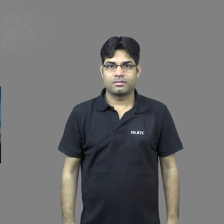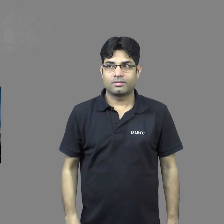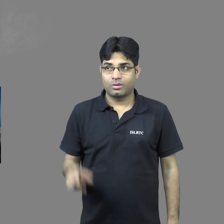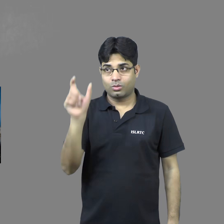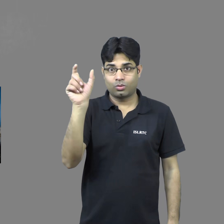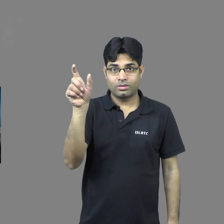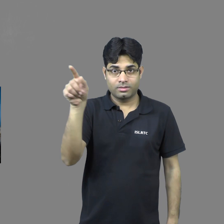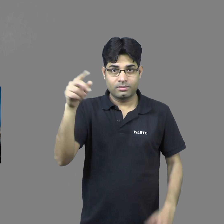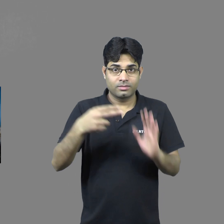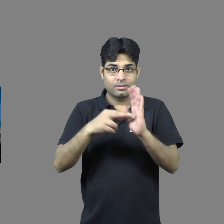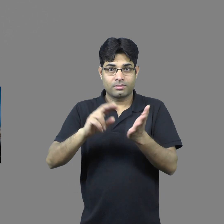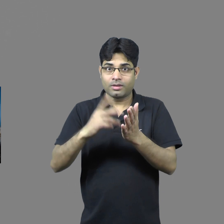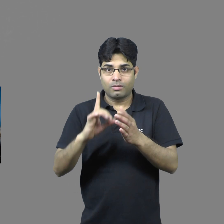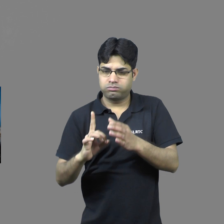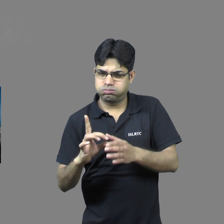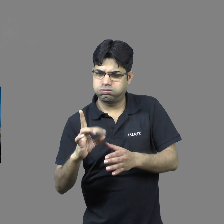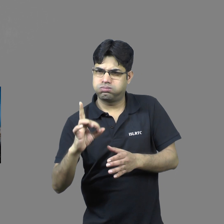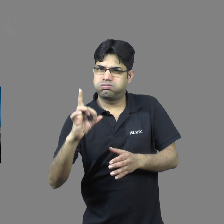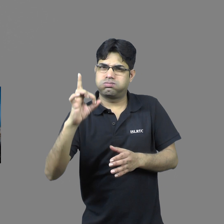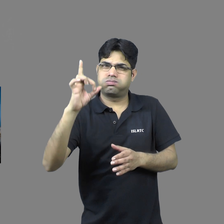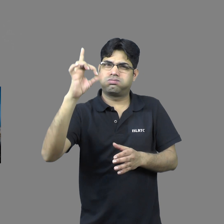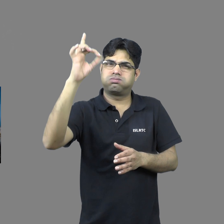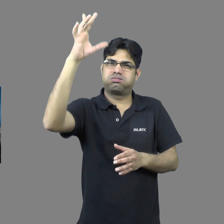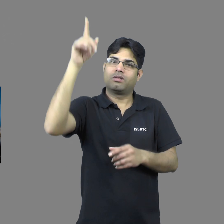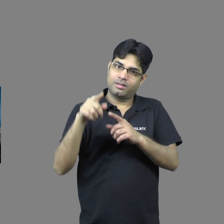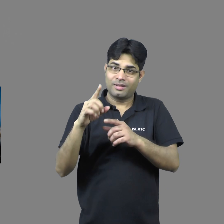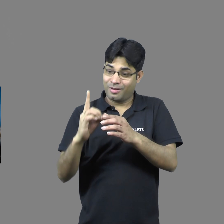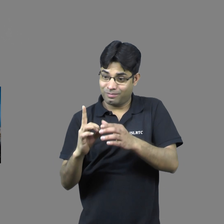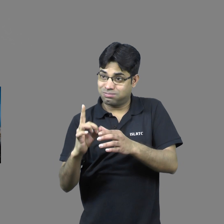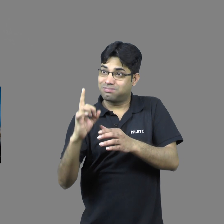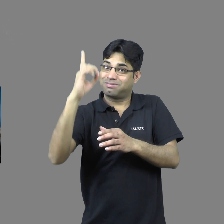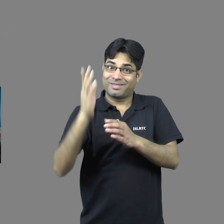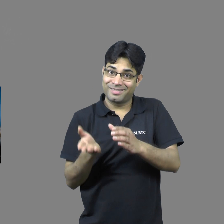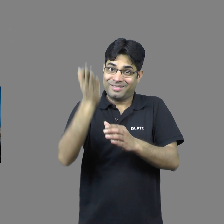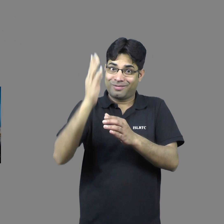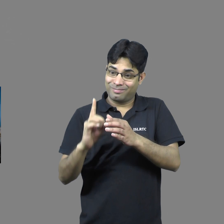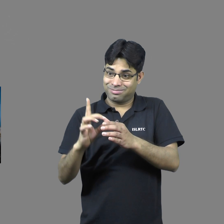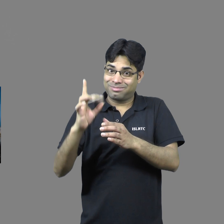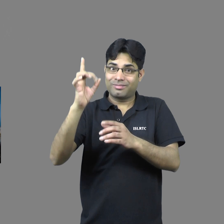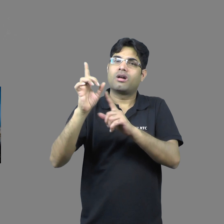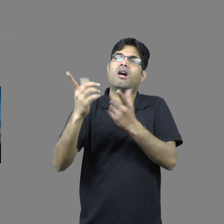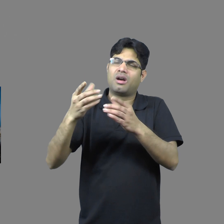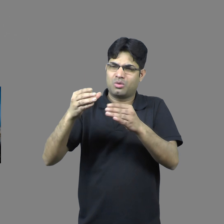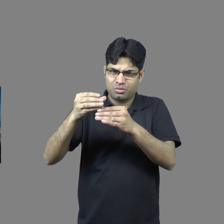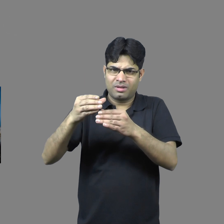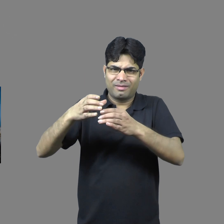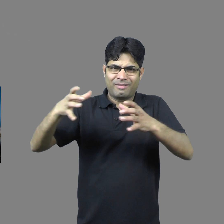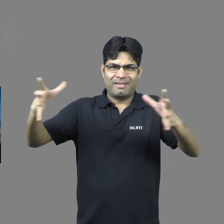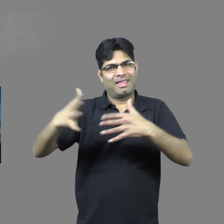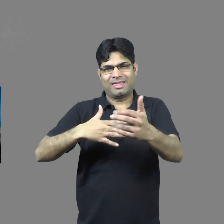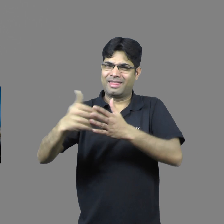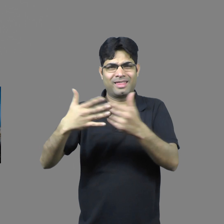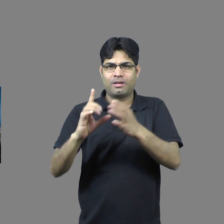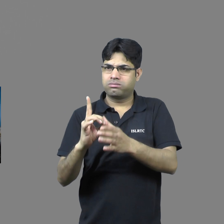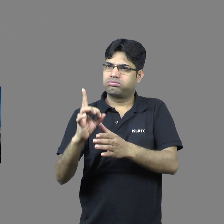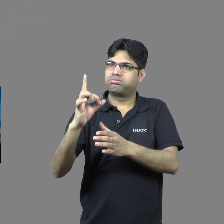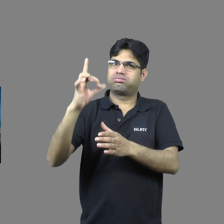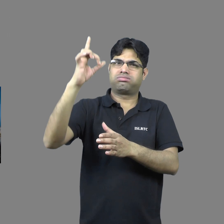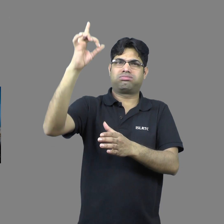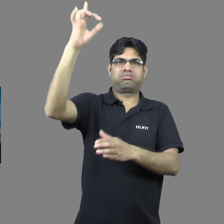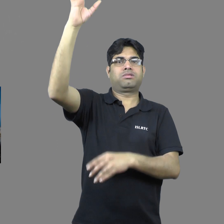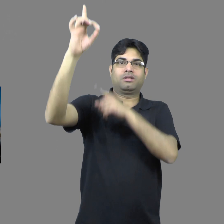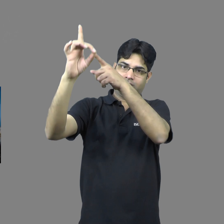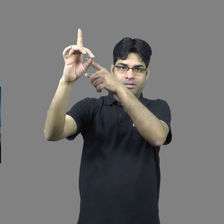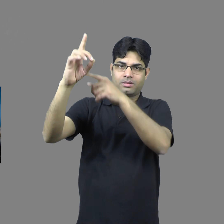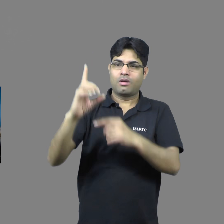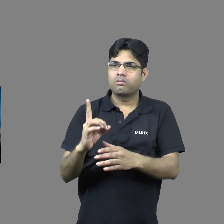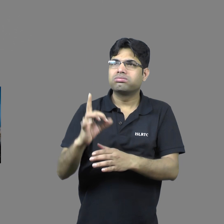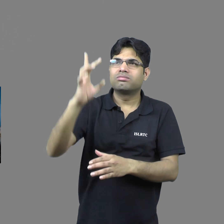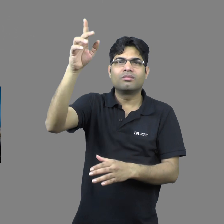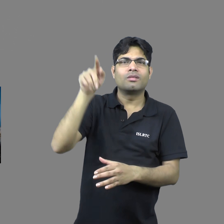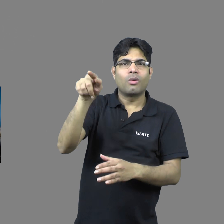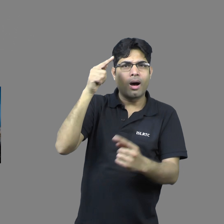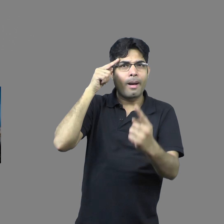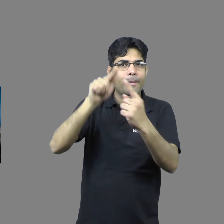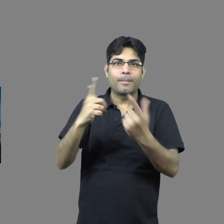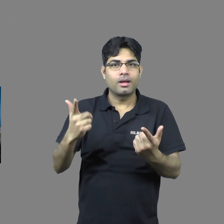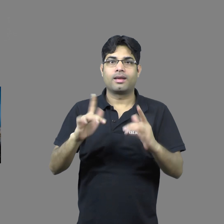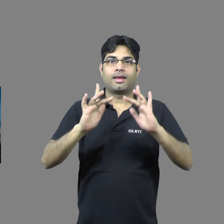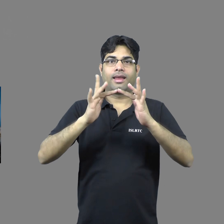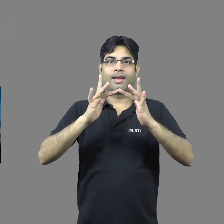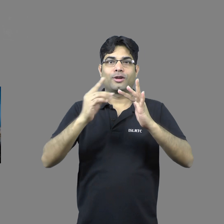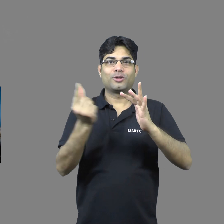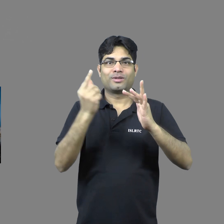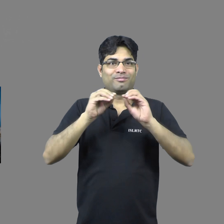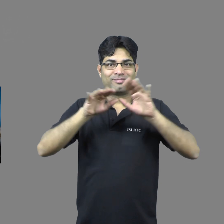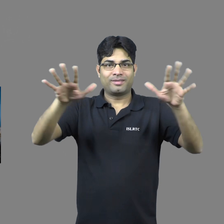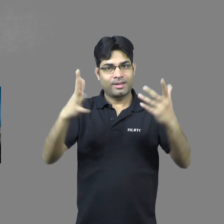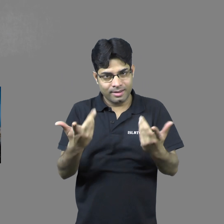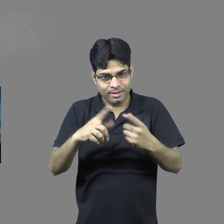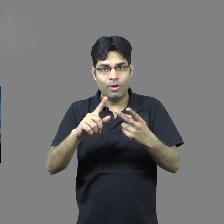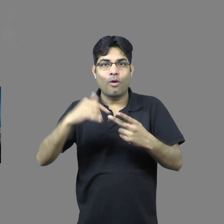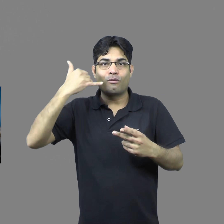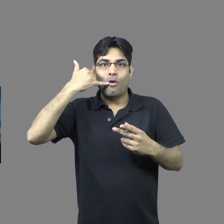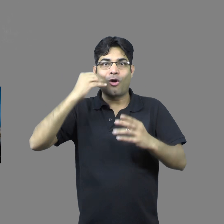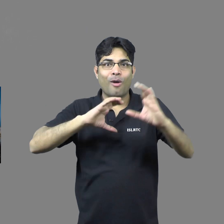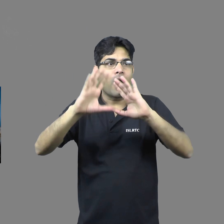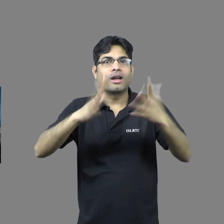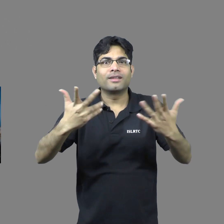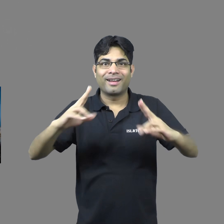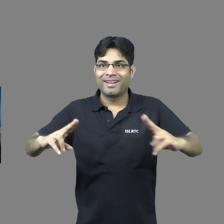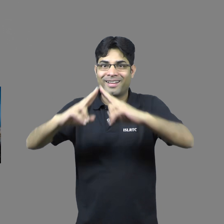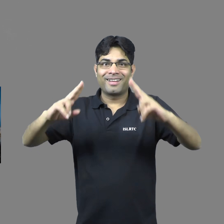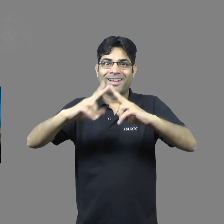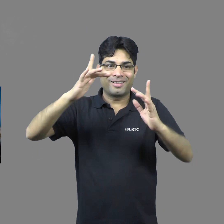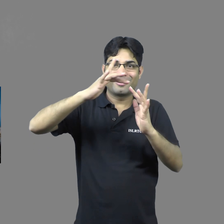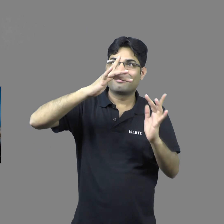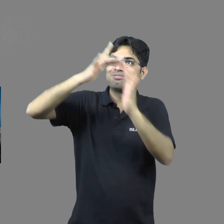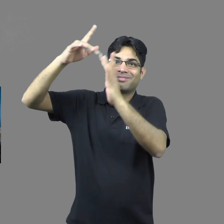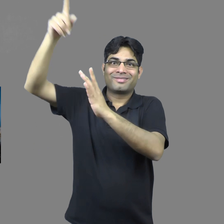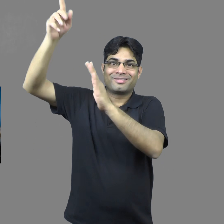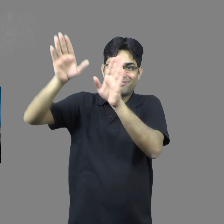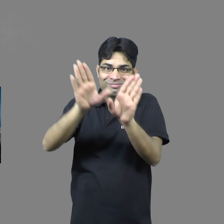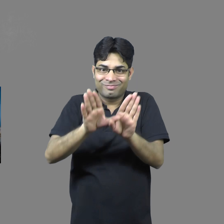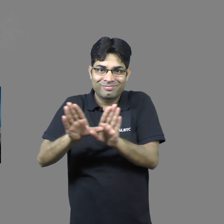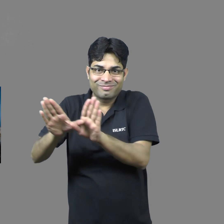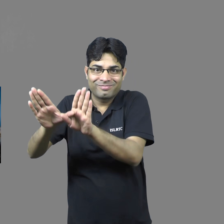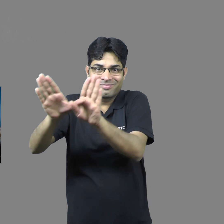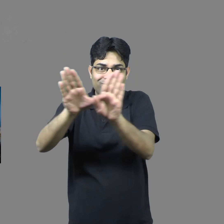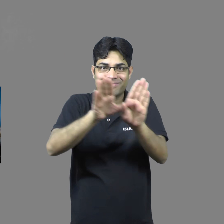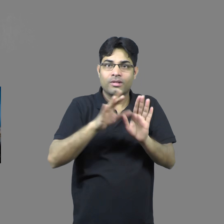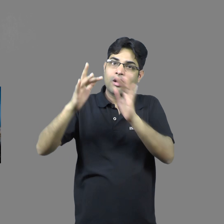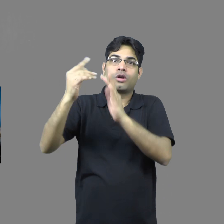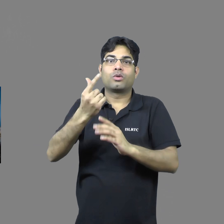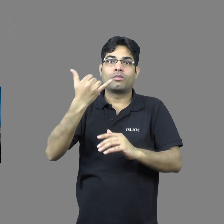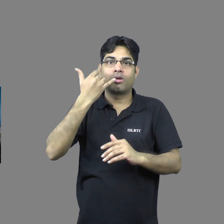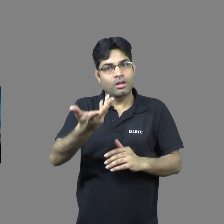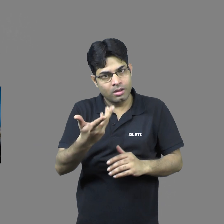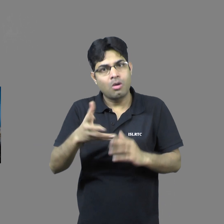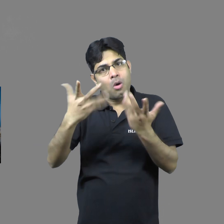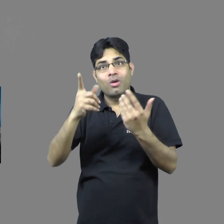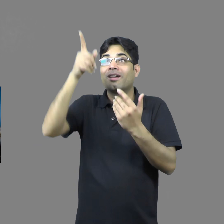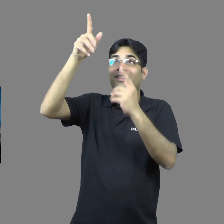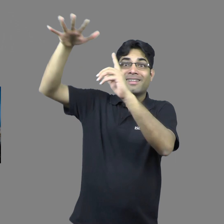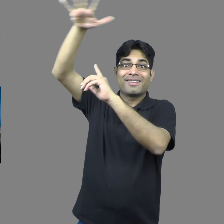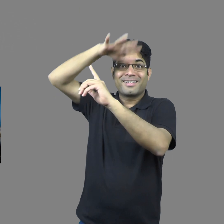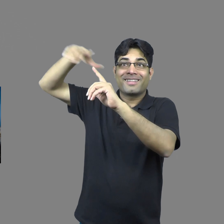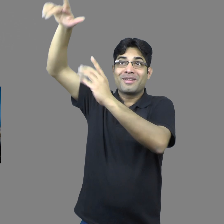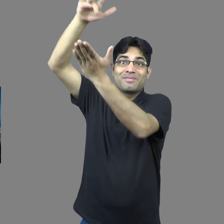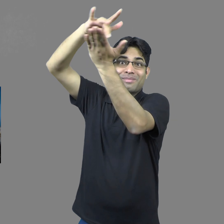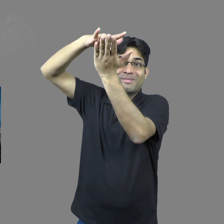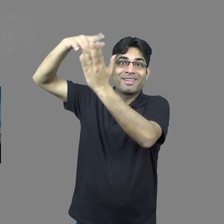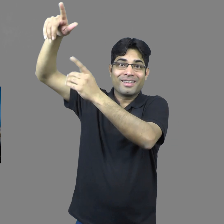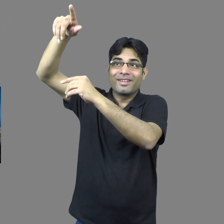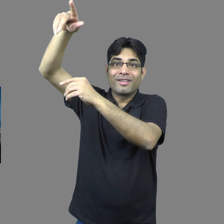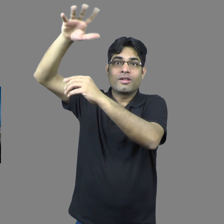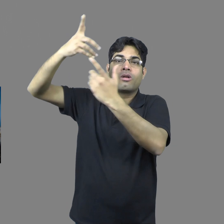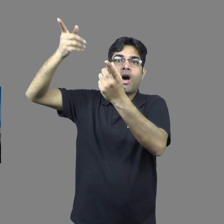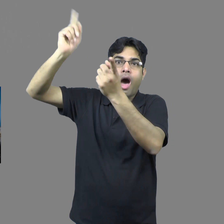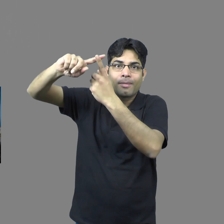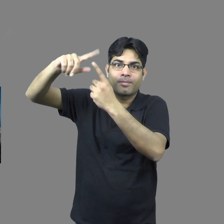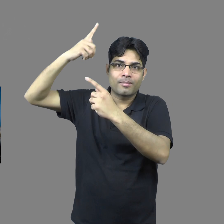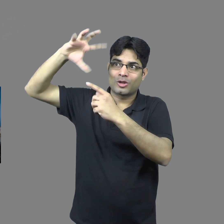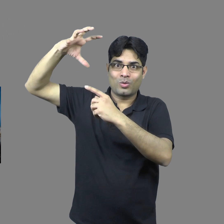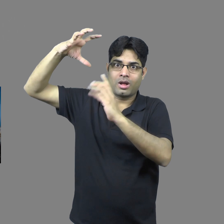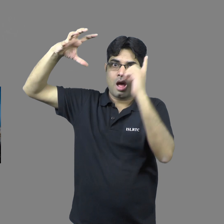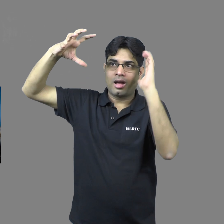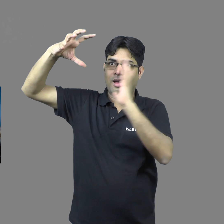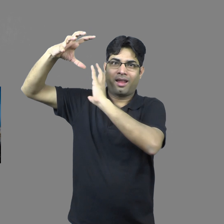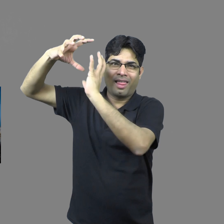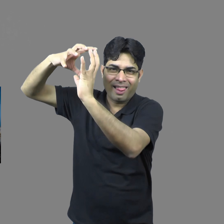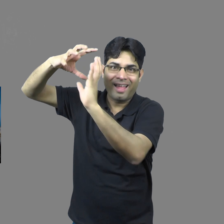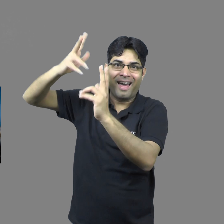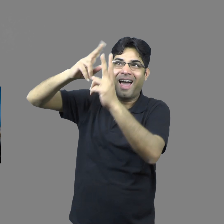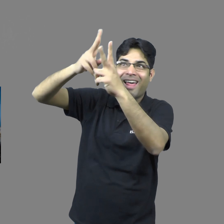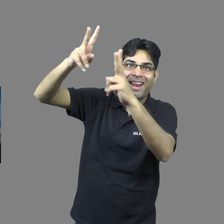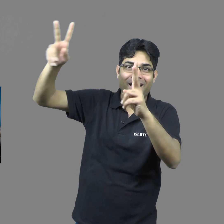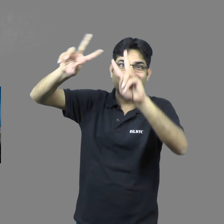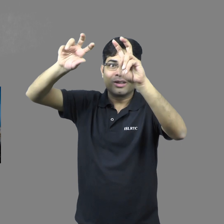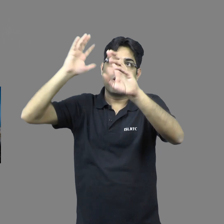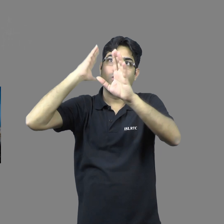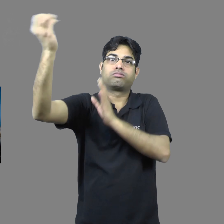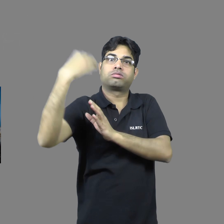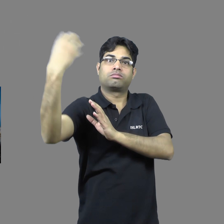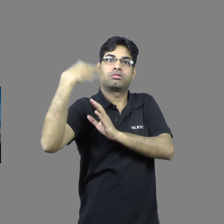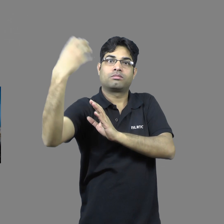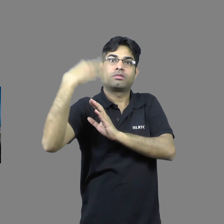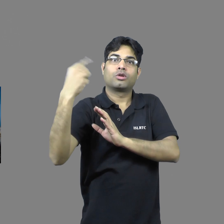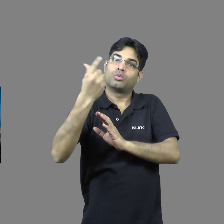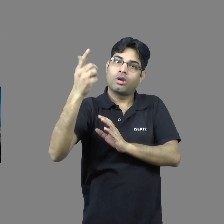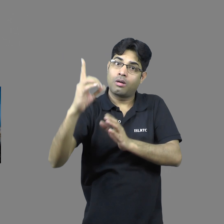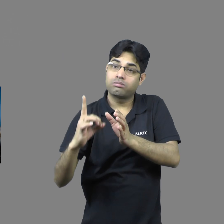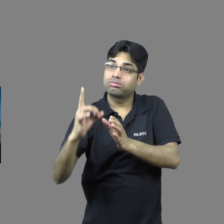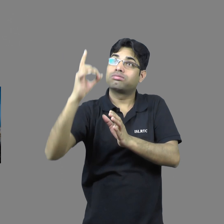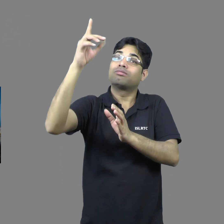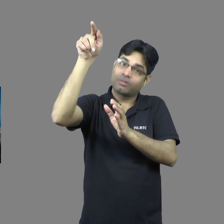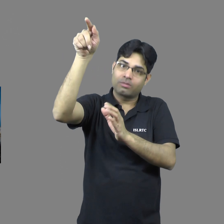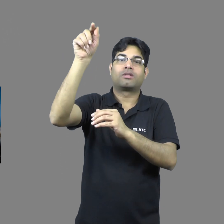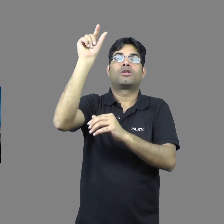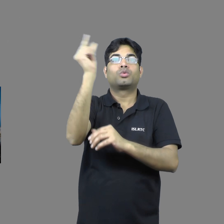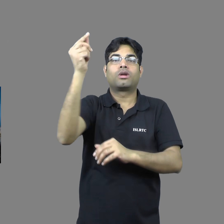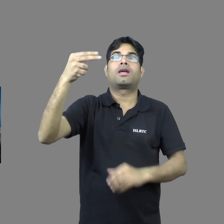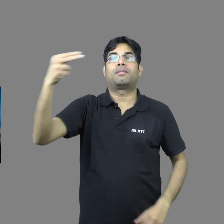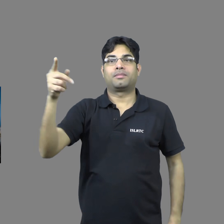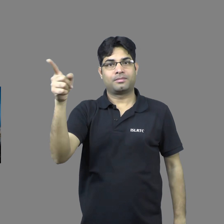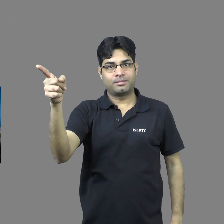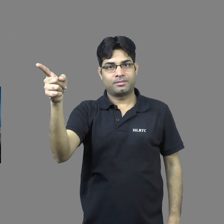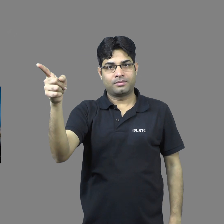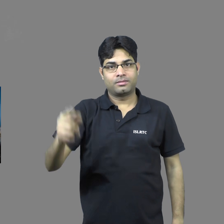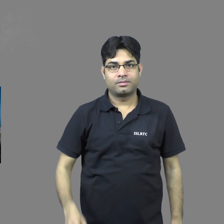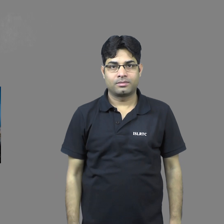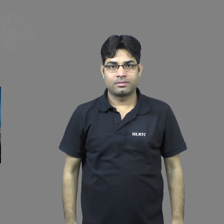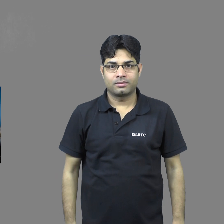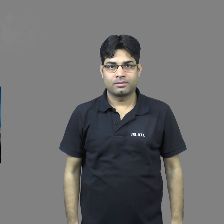Spacecraft